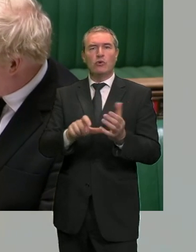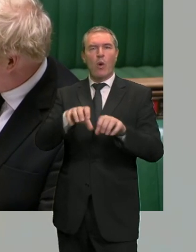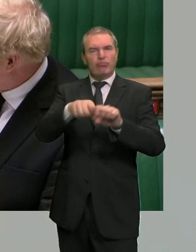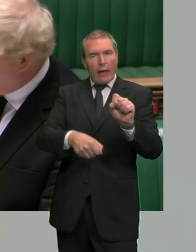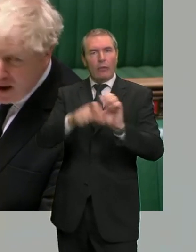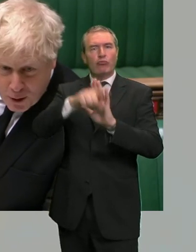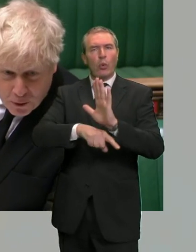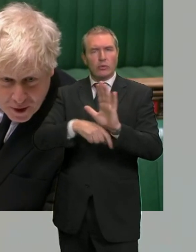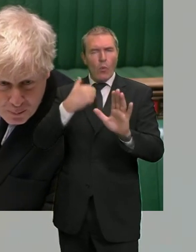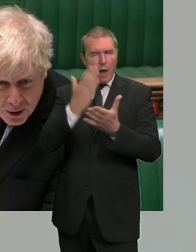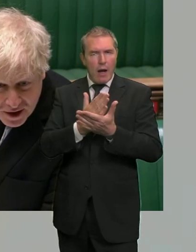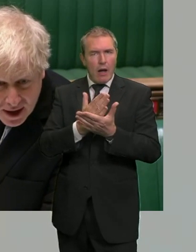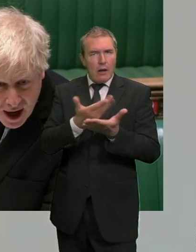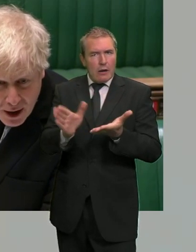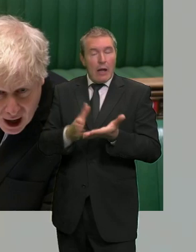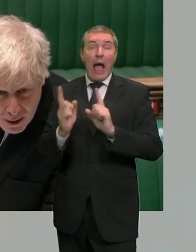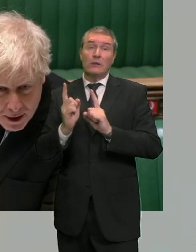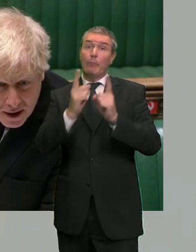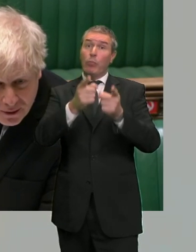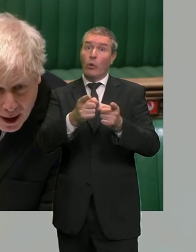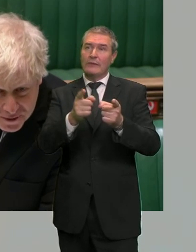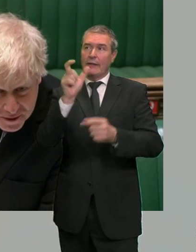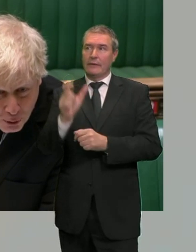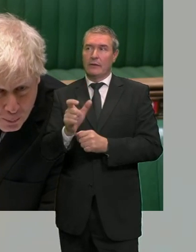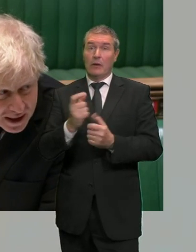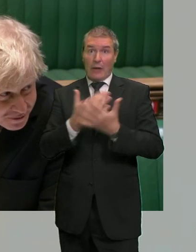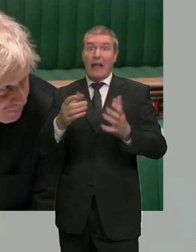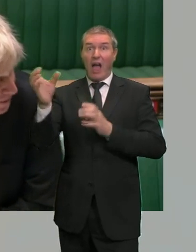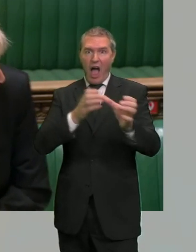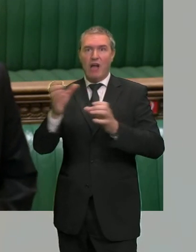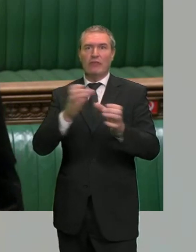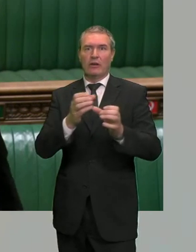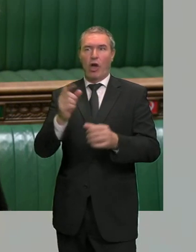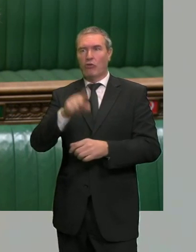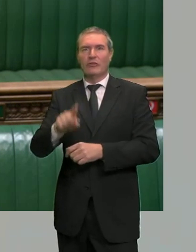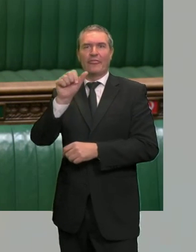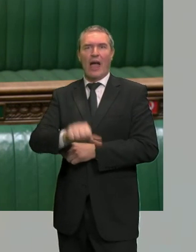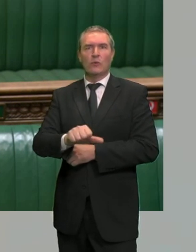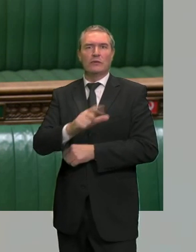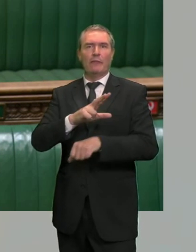We are also appointing and hiring thousands more police officers.